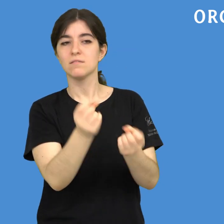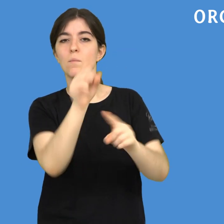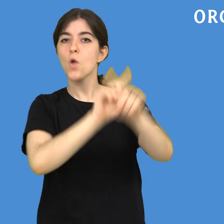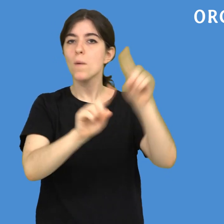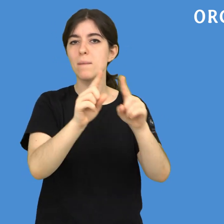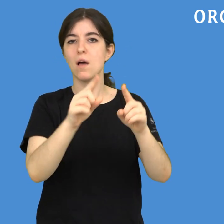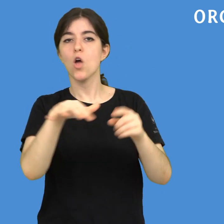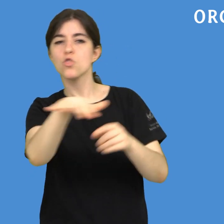problema